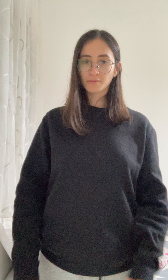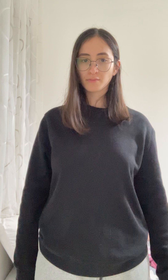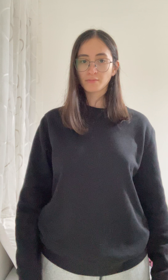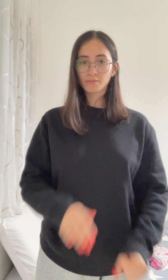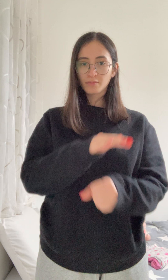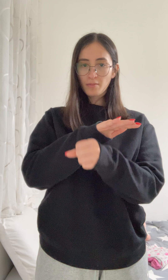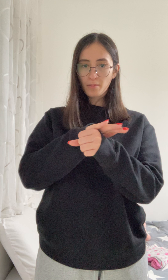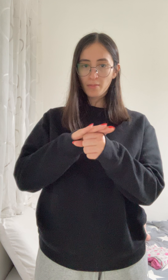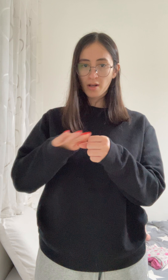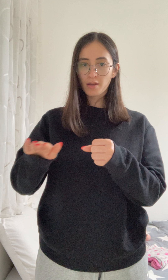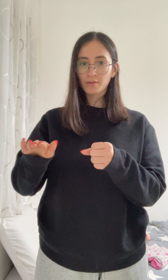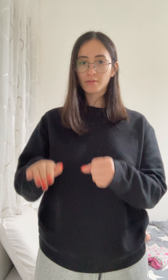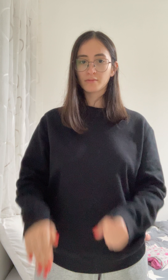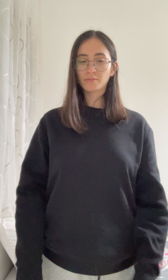מלא